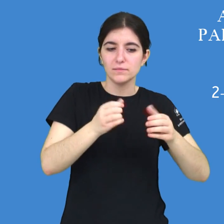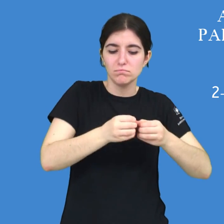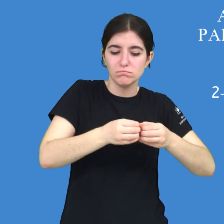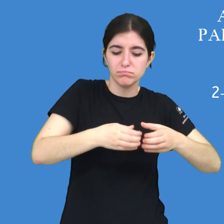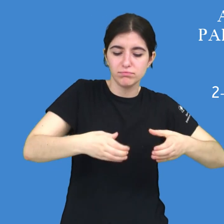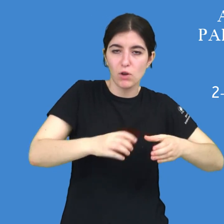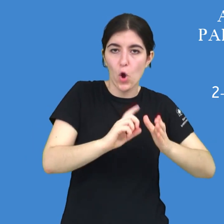incrementar